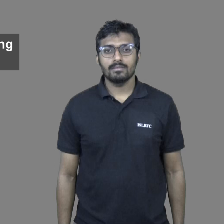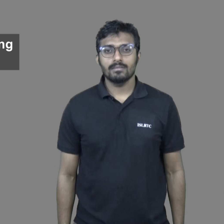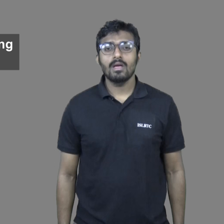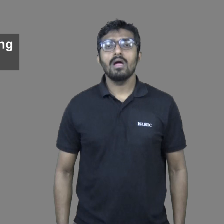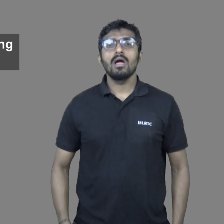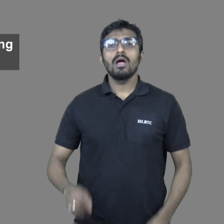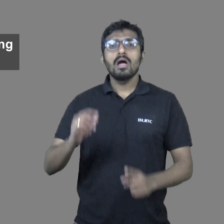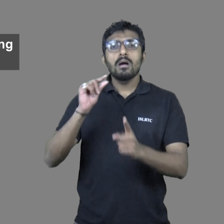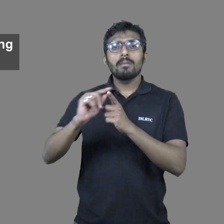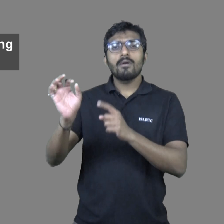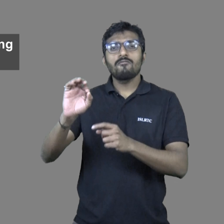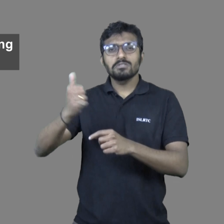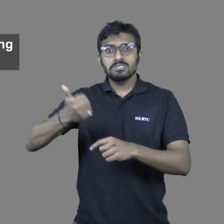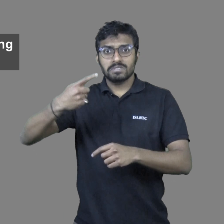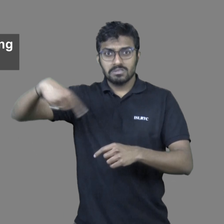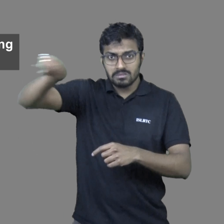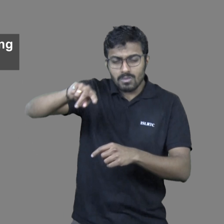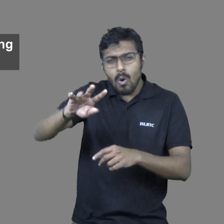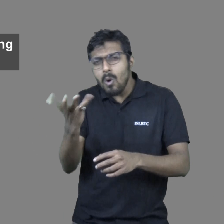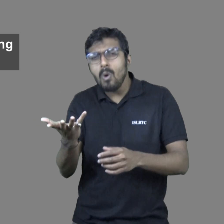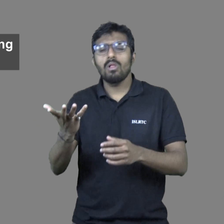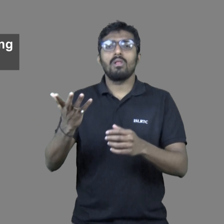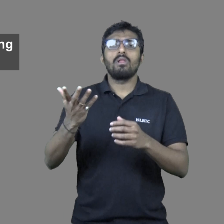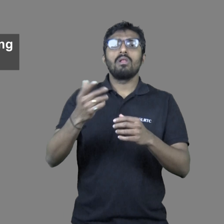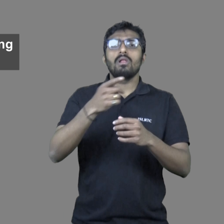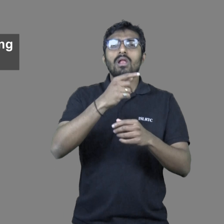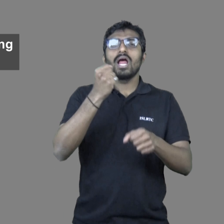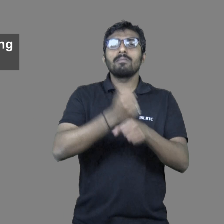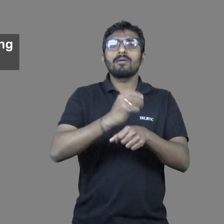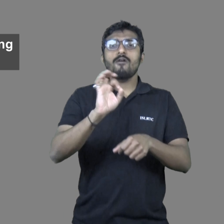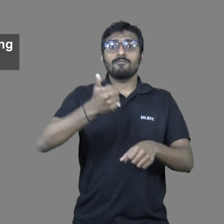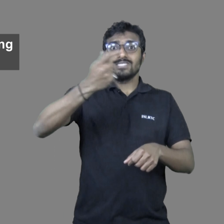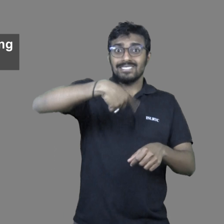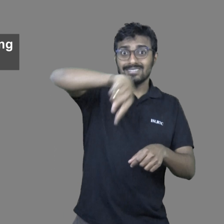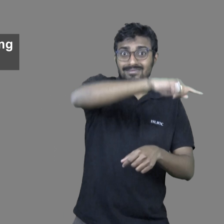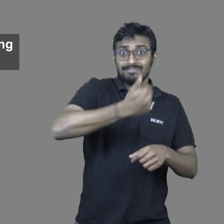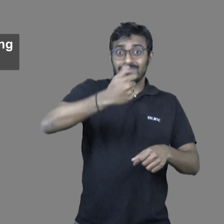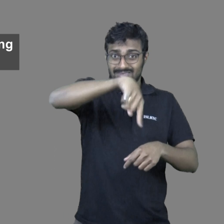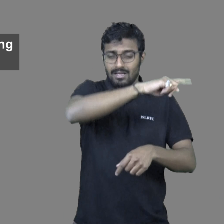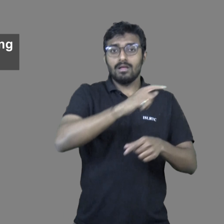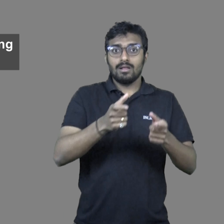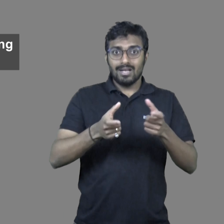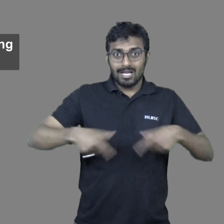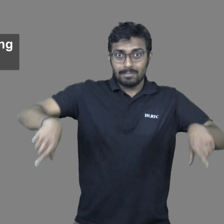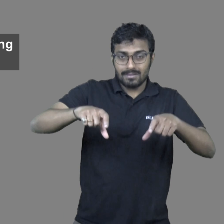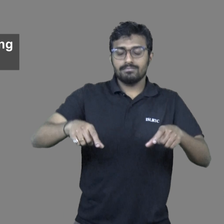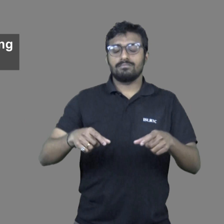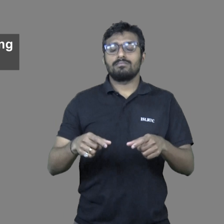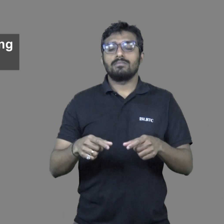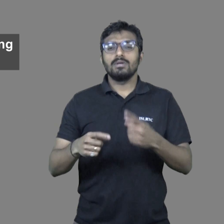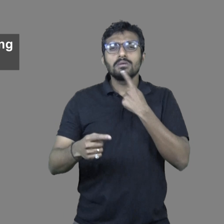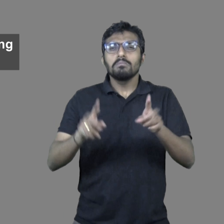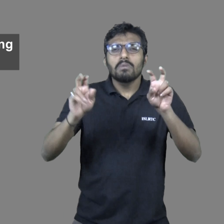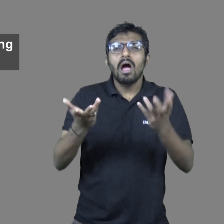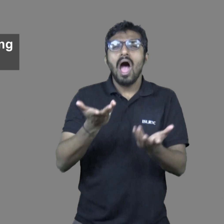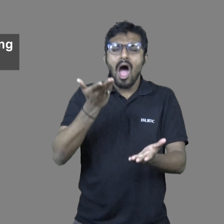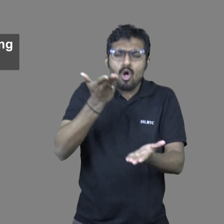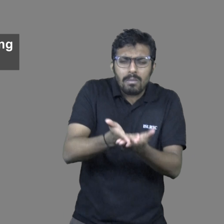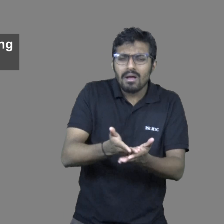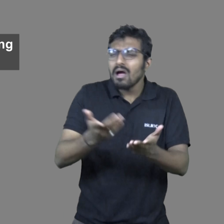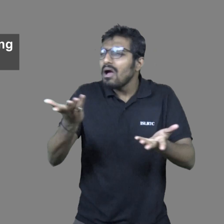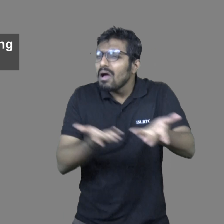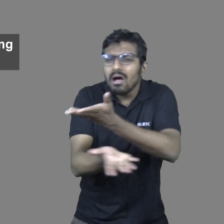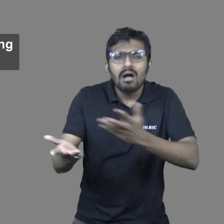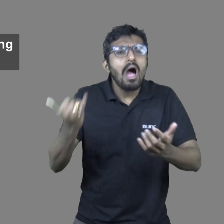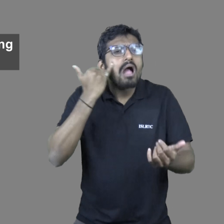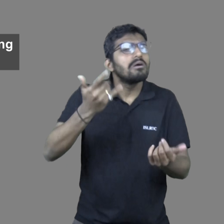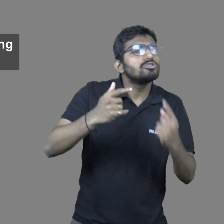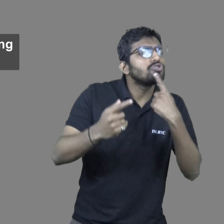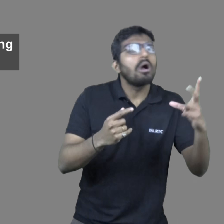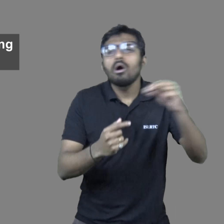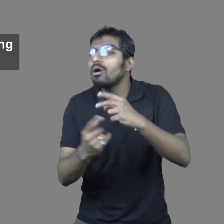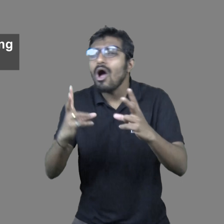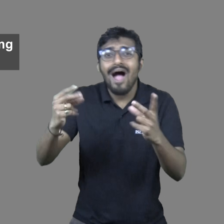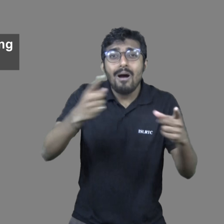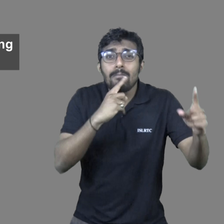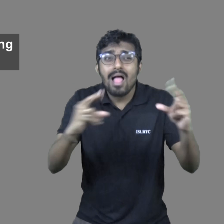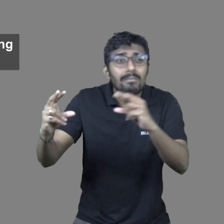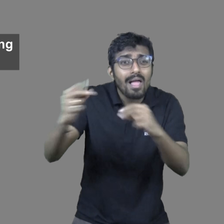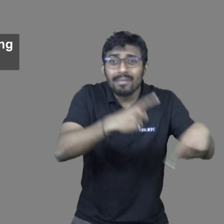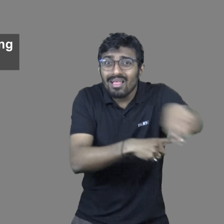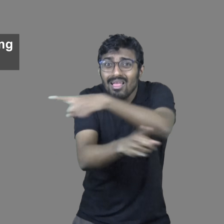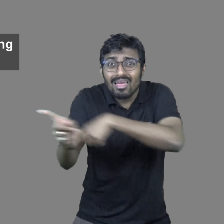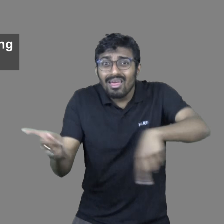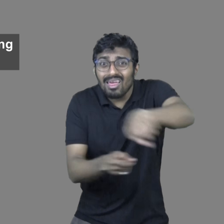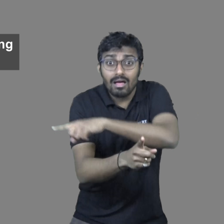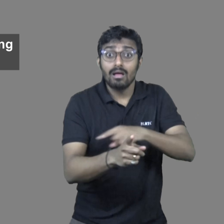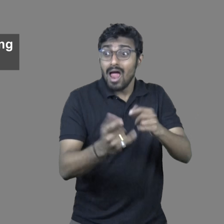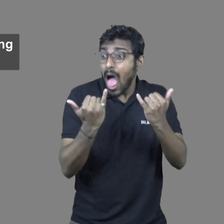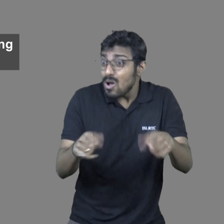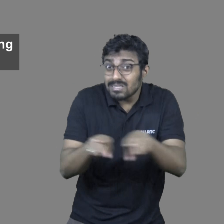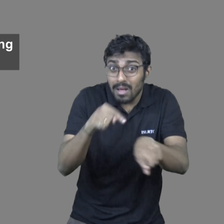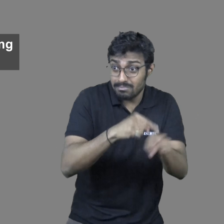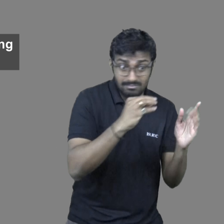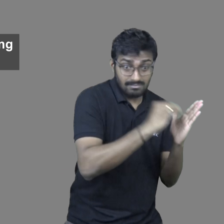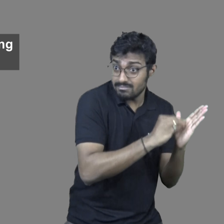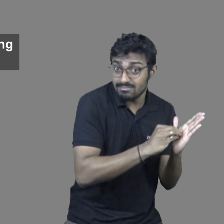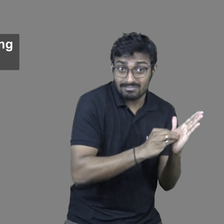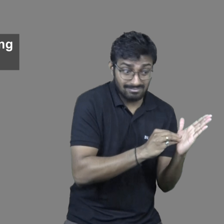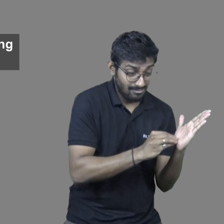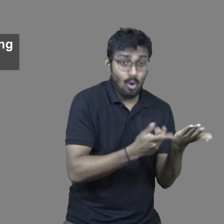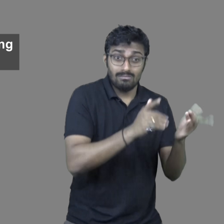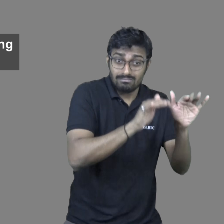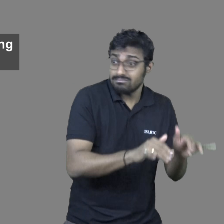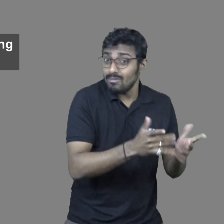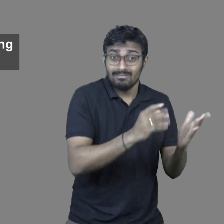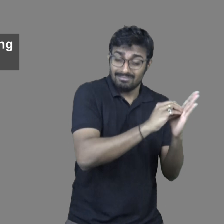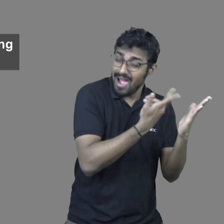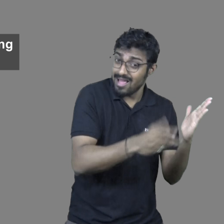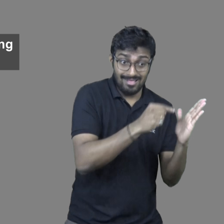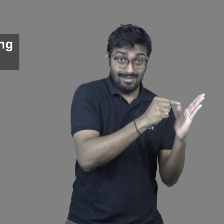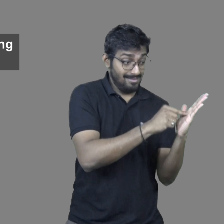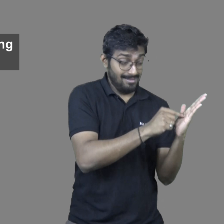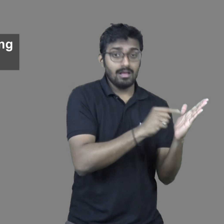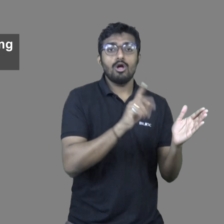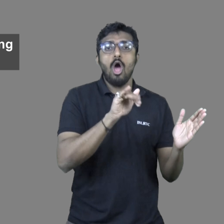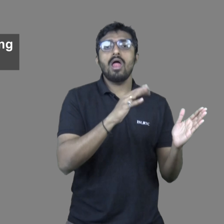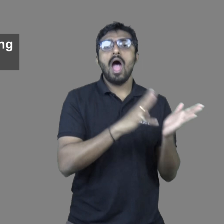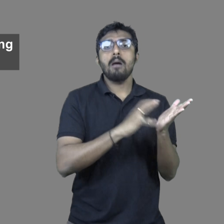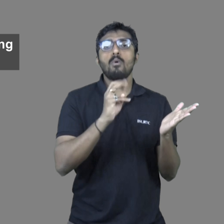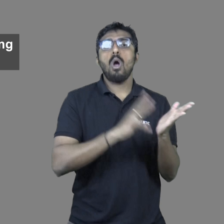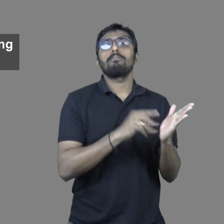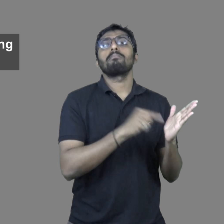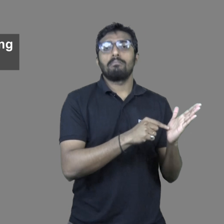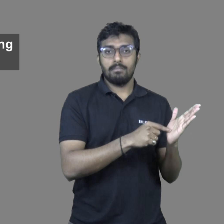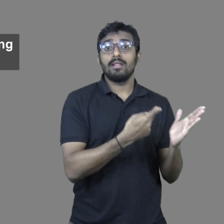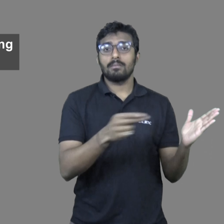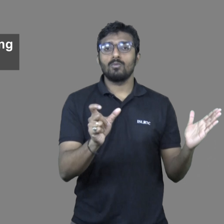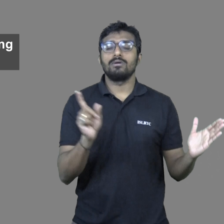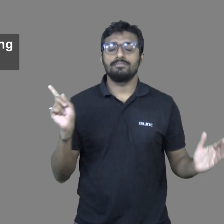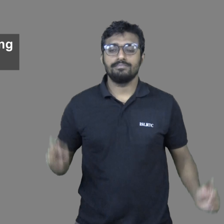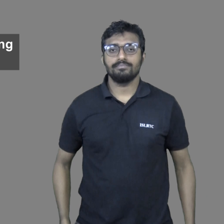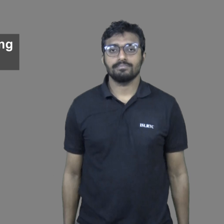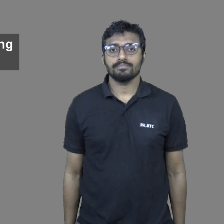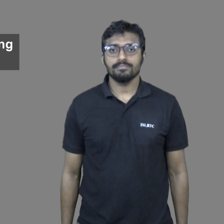Minutes of Meeting (MoM)